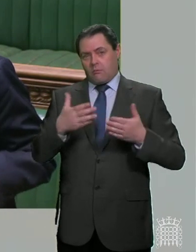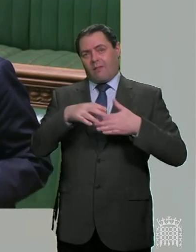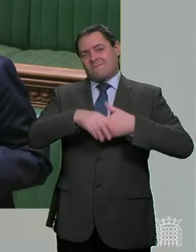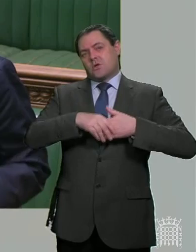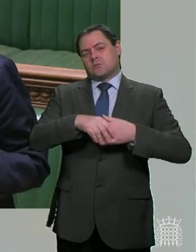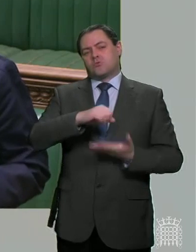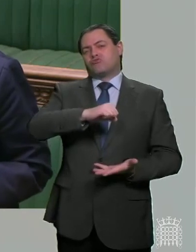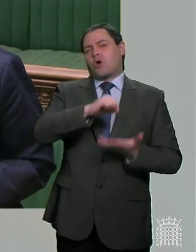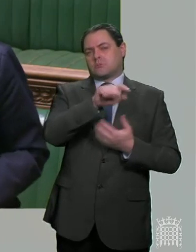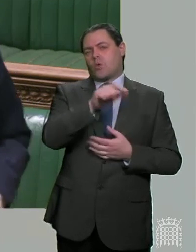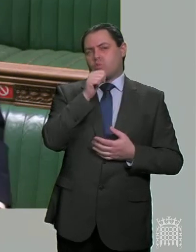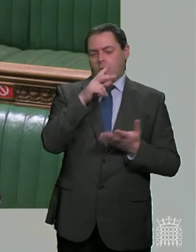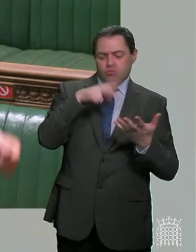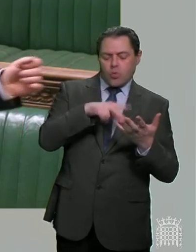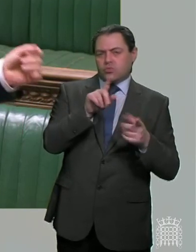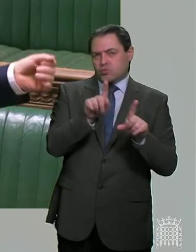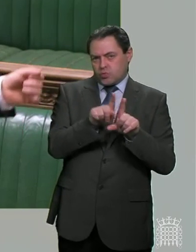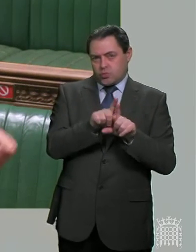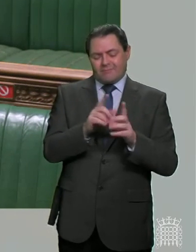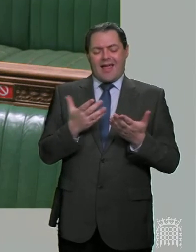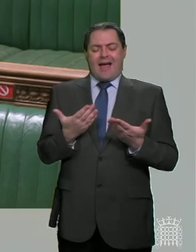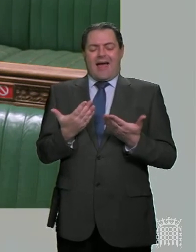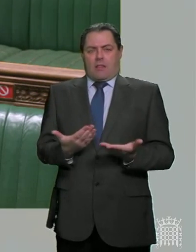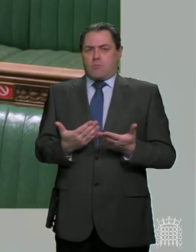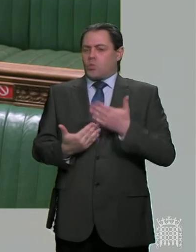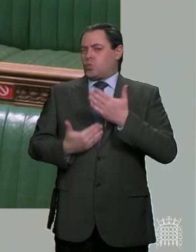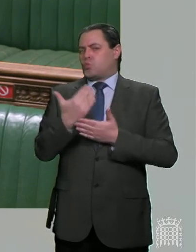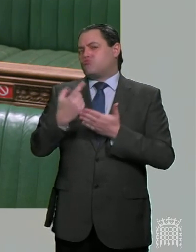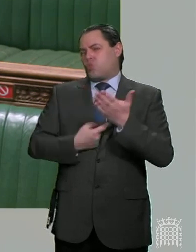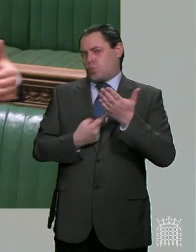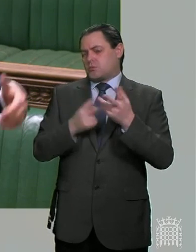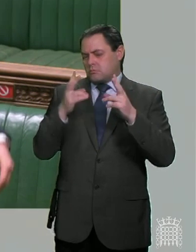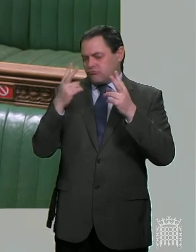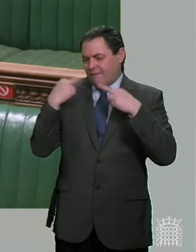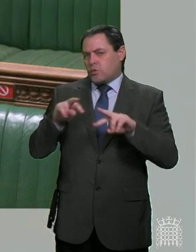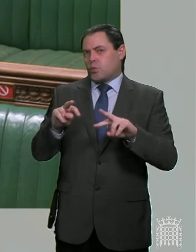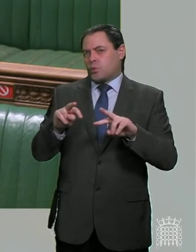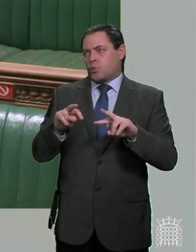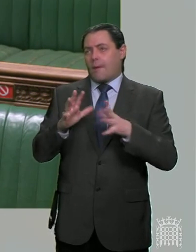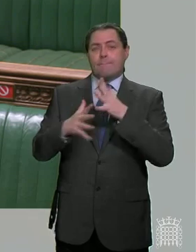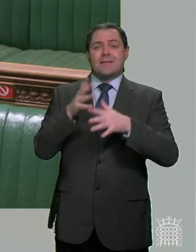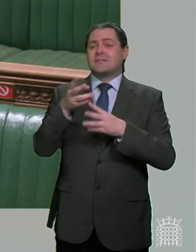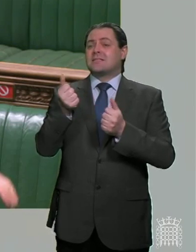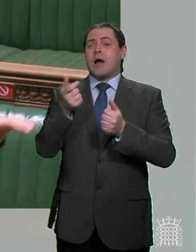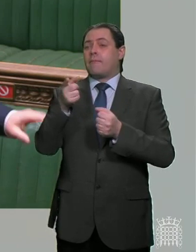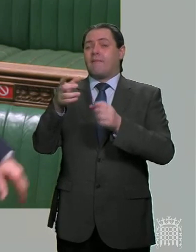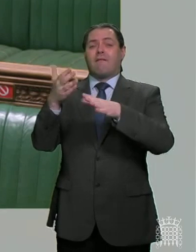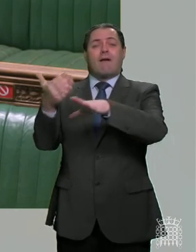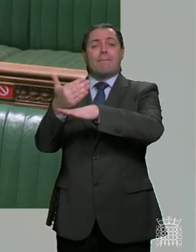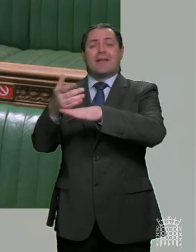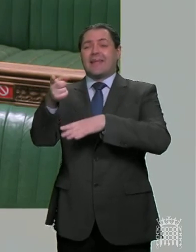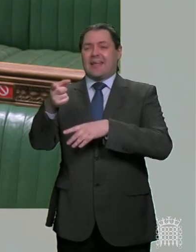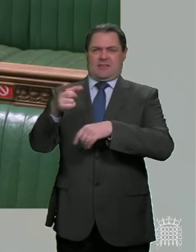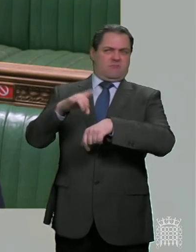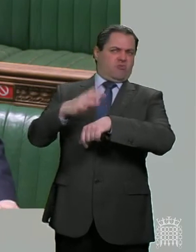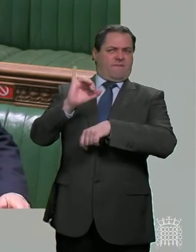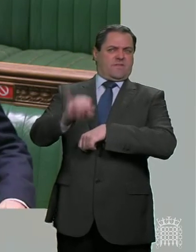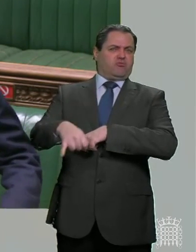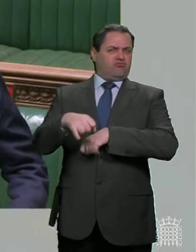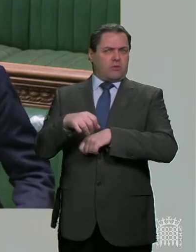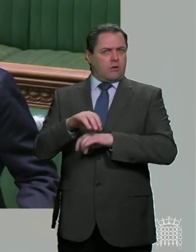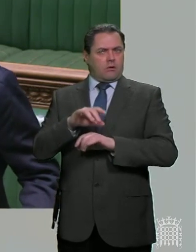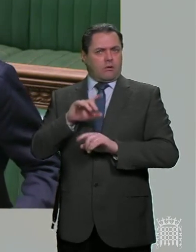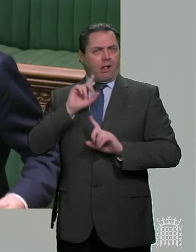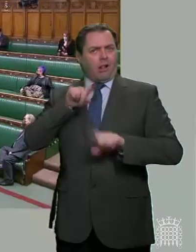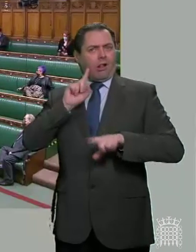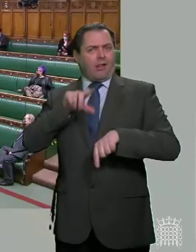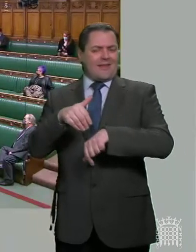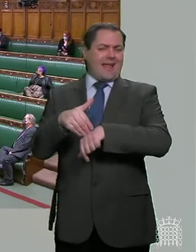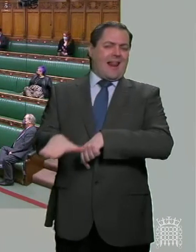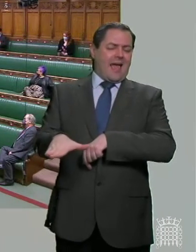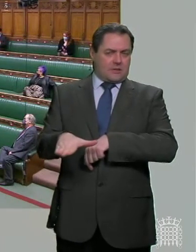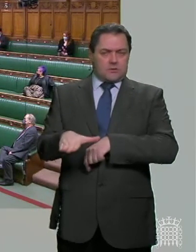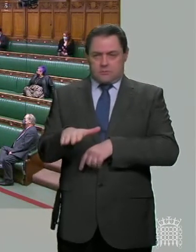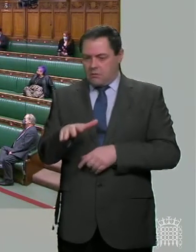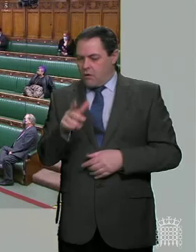We are looking at new rules to exclude contractors from Government business where gross professional negligence has been shown.